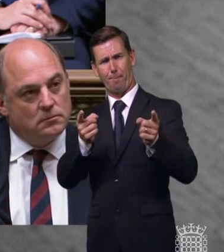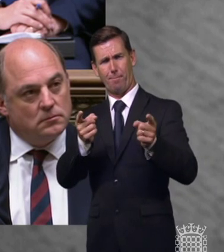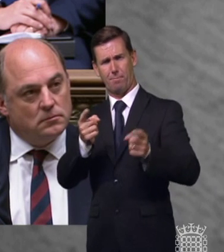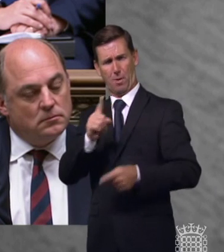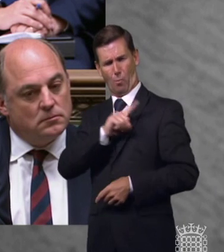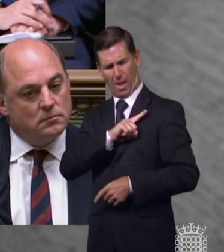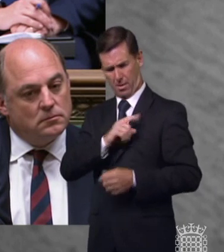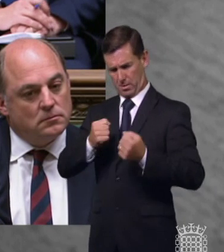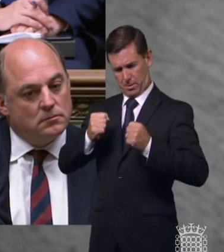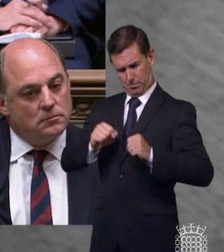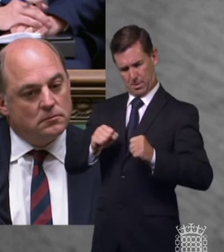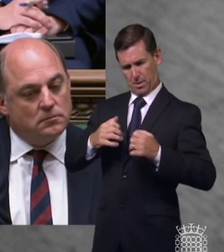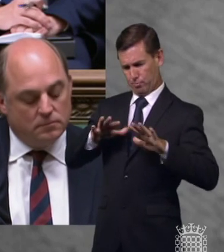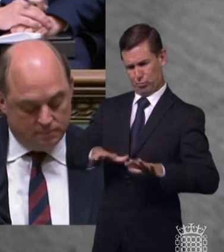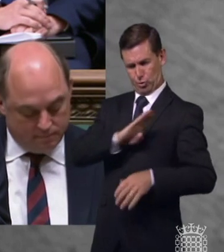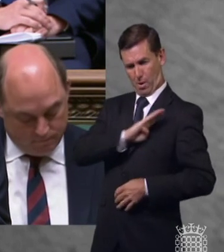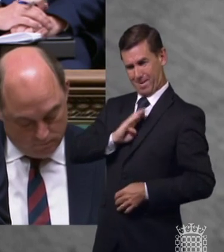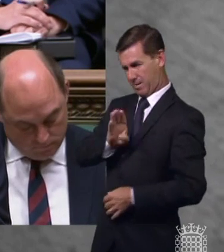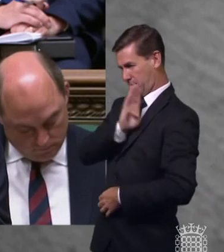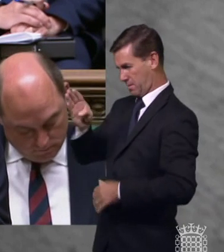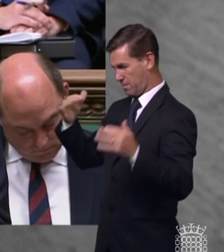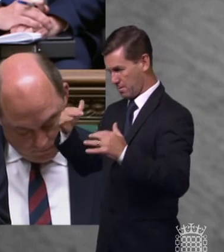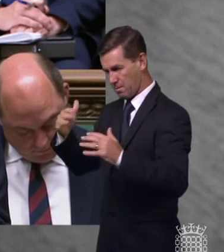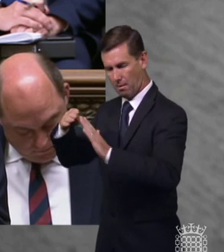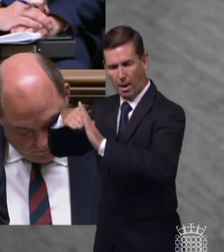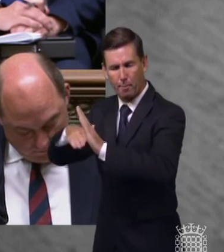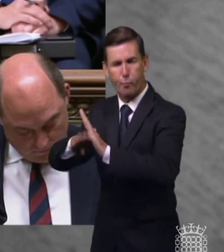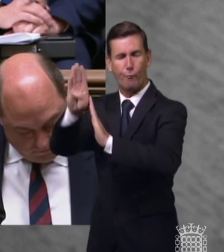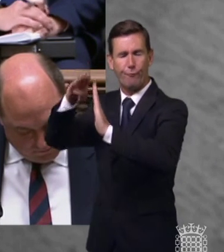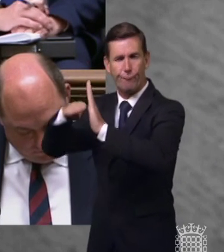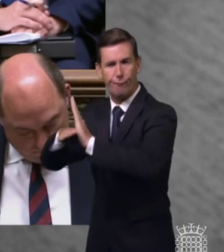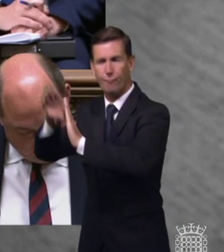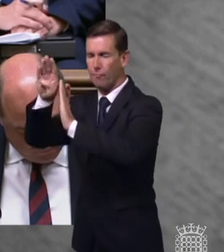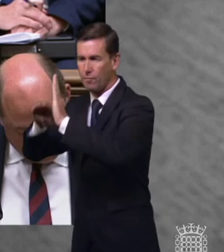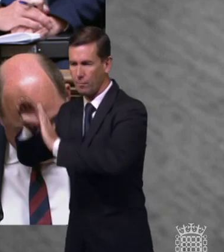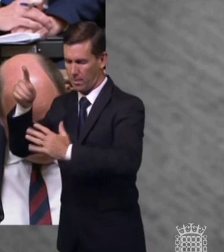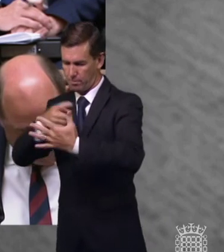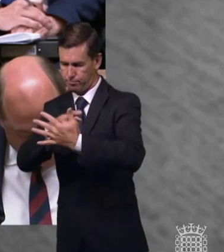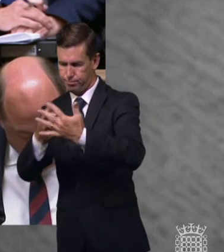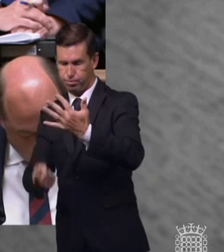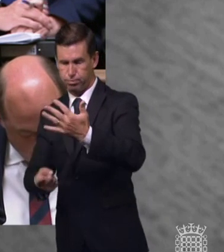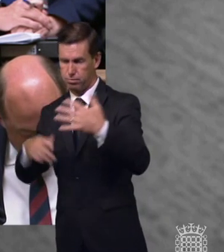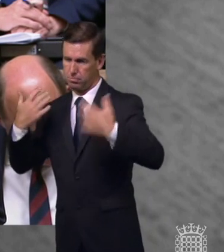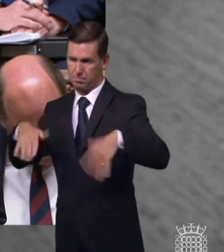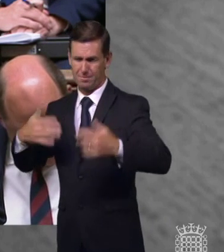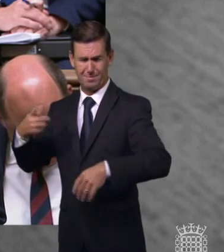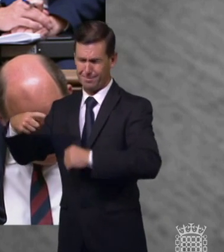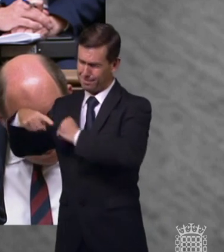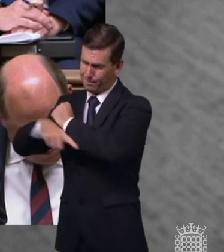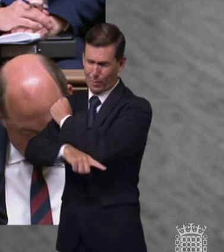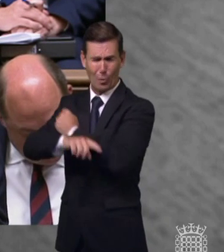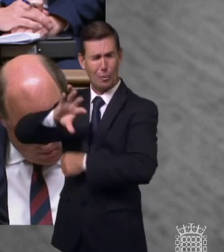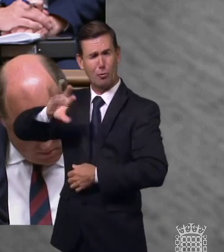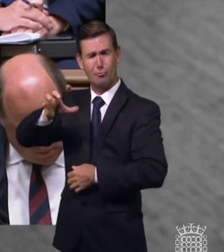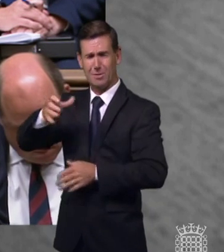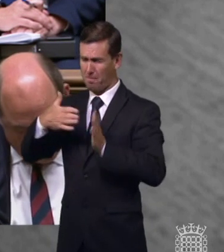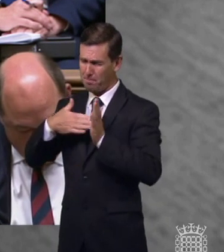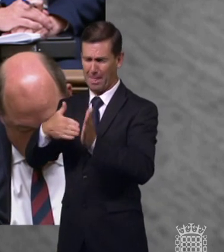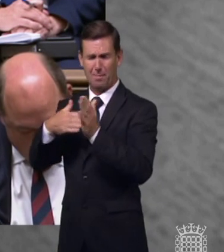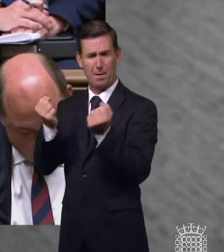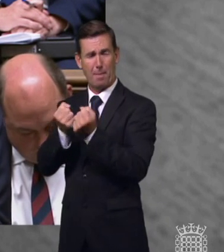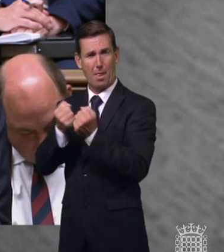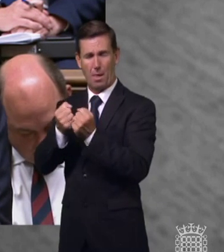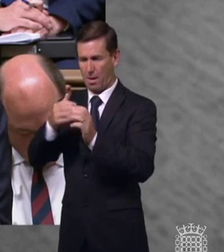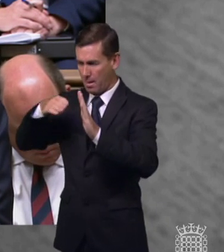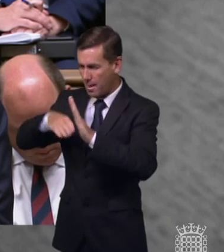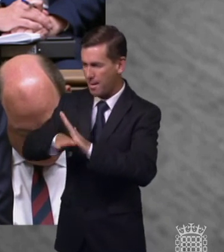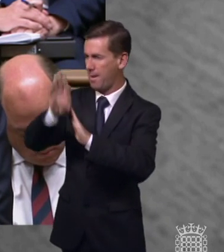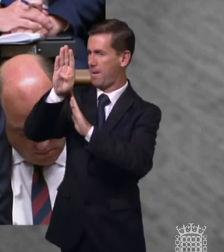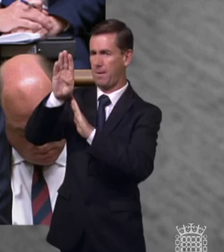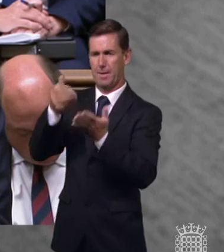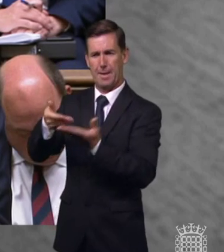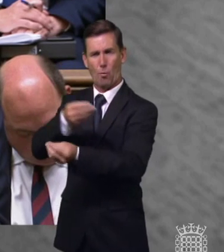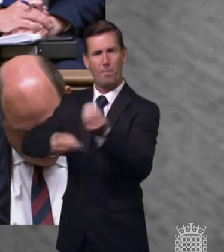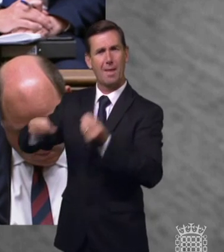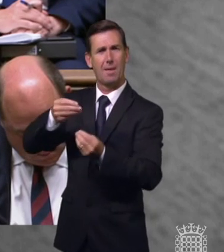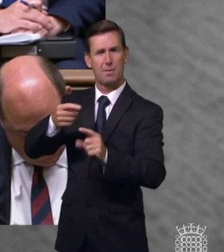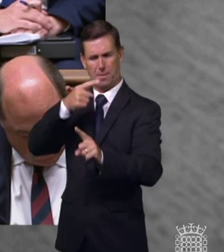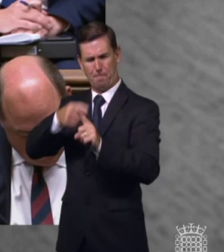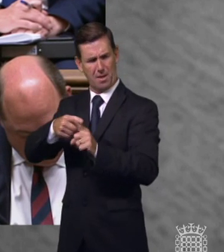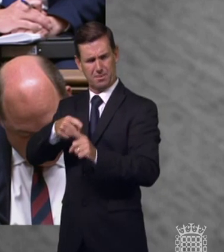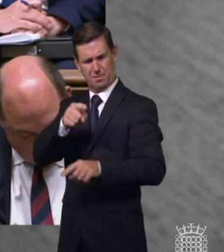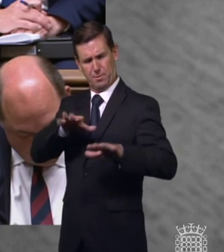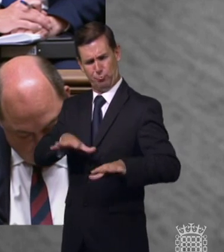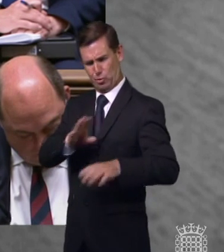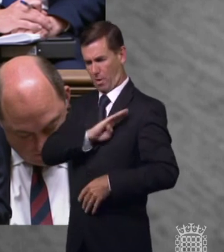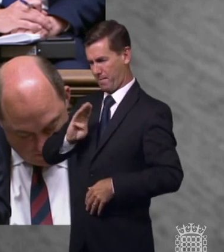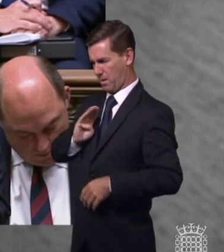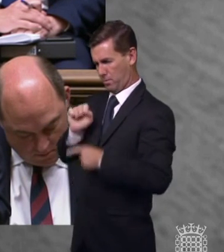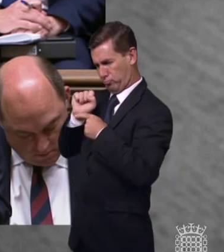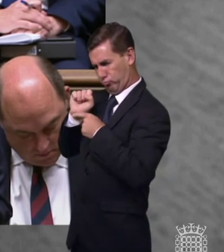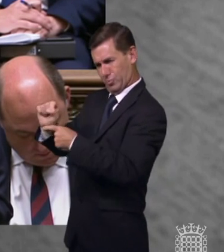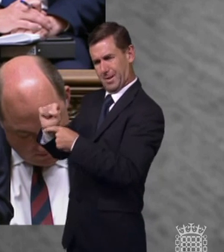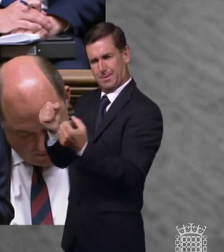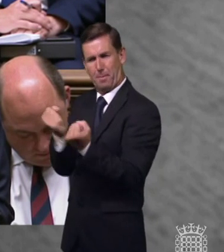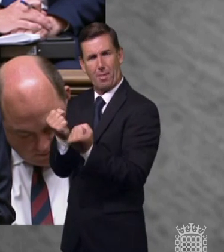are lasting and ineradicable on millions of people in one of the poorest countries on earth, and they provided vital protection for two decades to this country and the rest of the world.